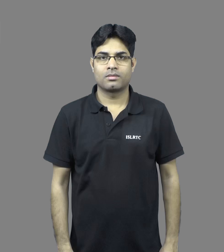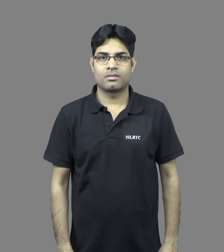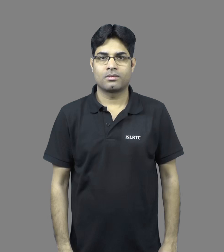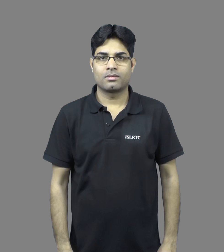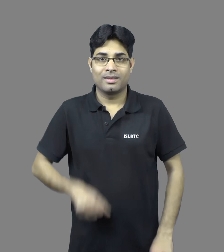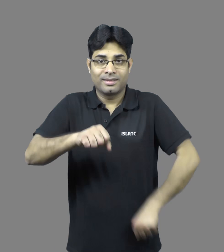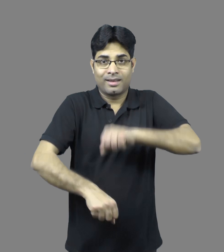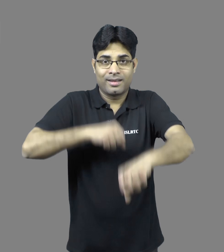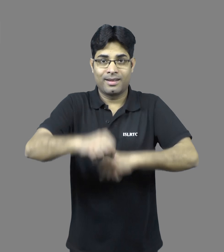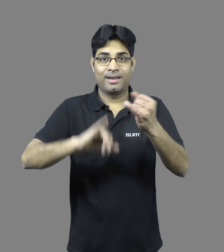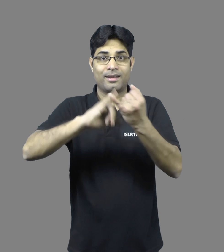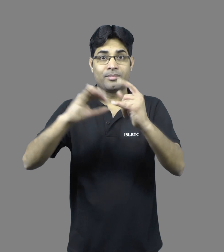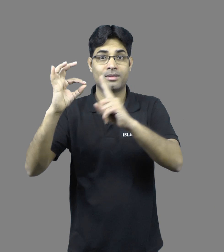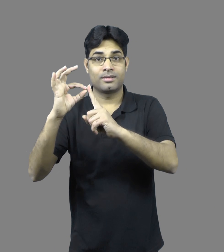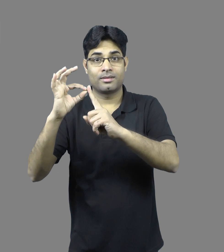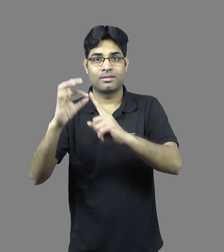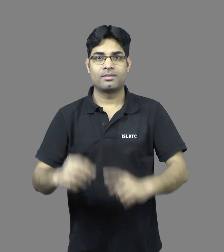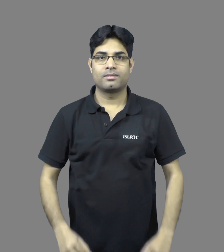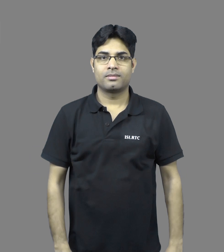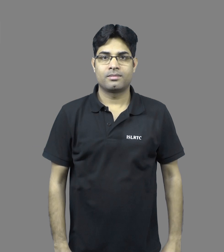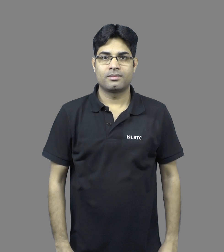Samajwadi Party SP